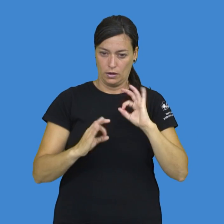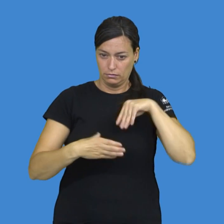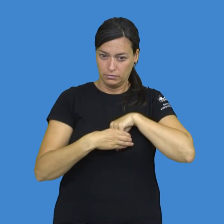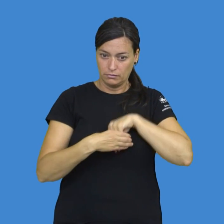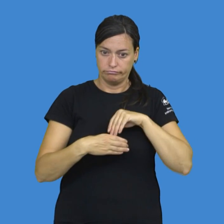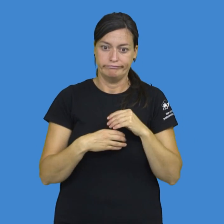dentro